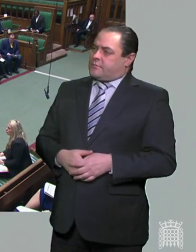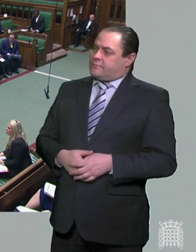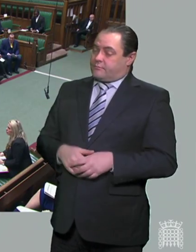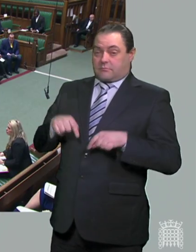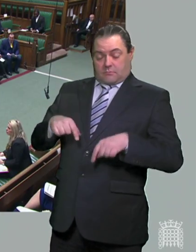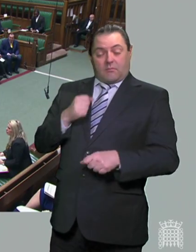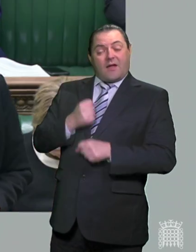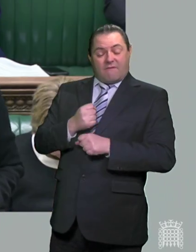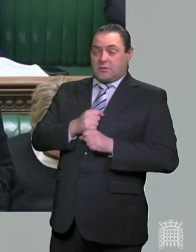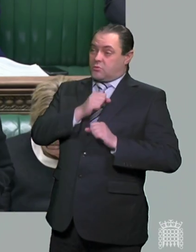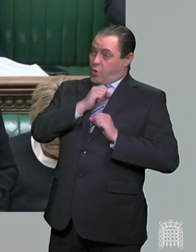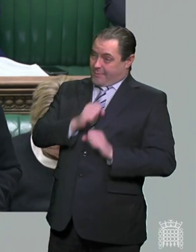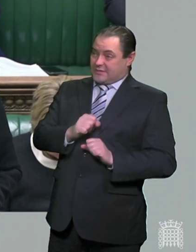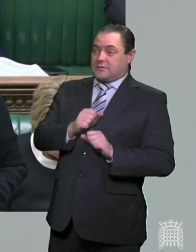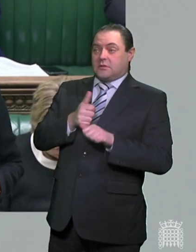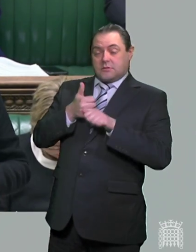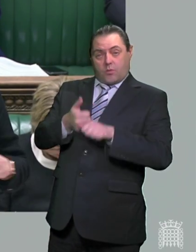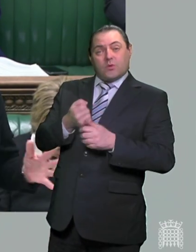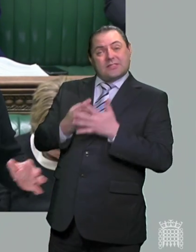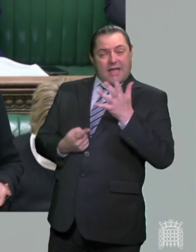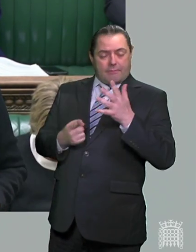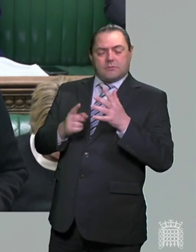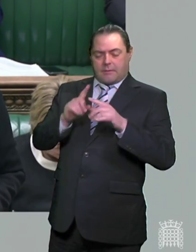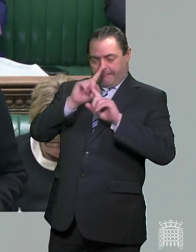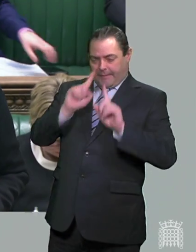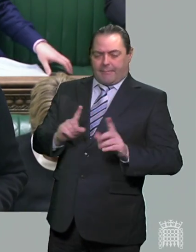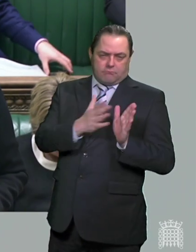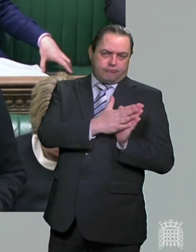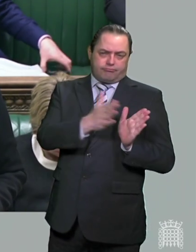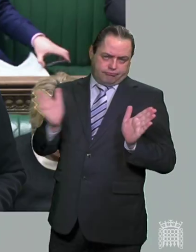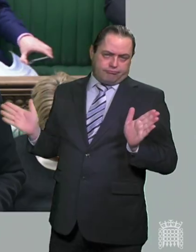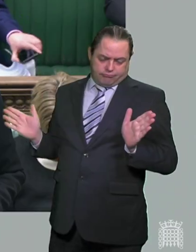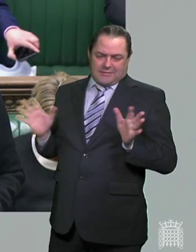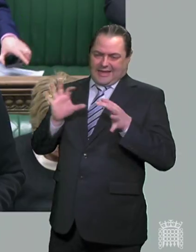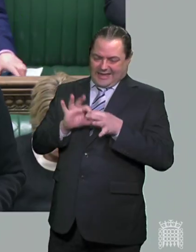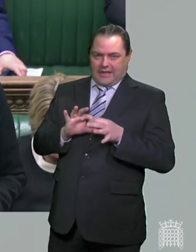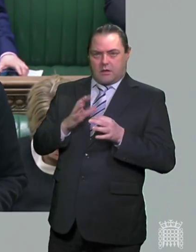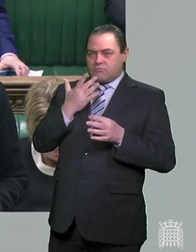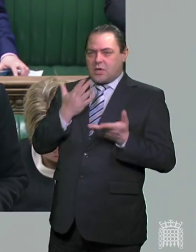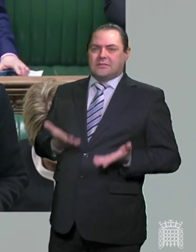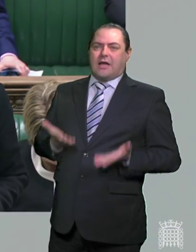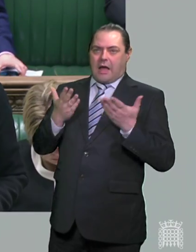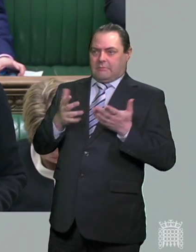The Government have been committed to supporting disabled people—a whole range of people—in the cost of living crisis.